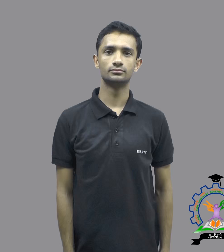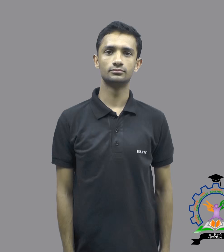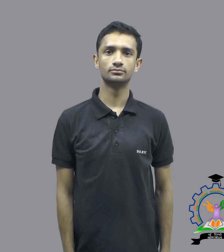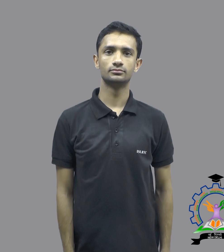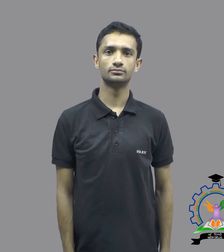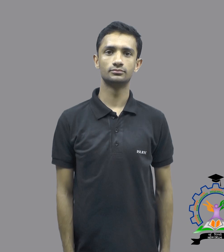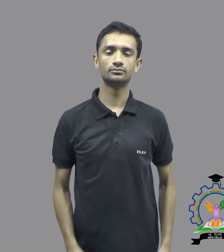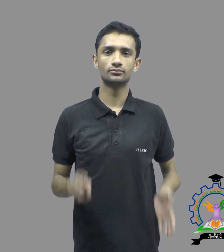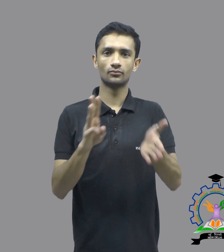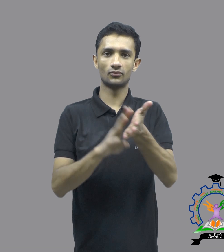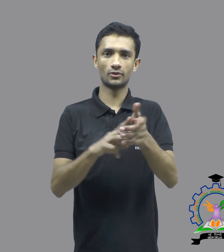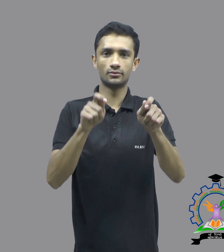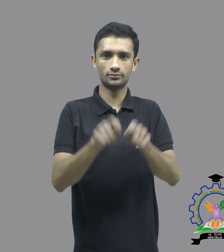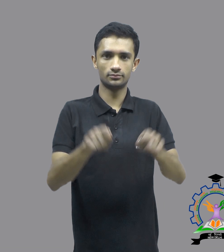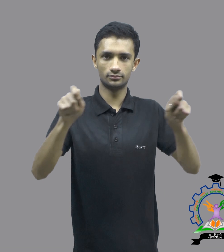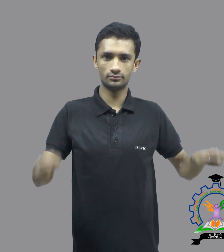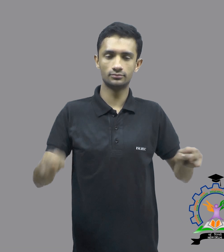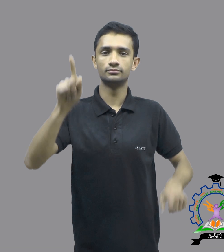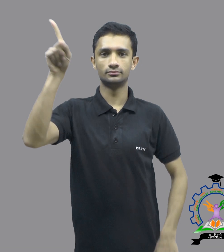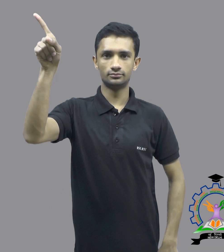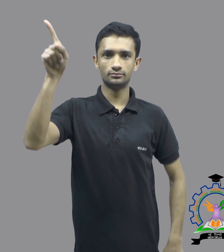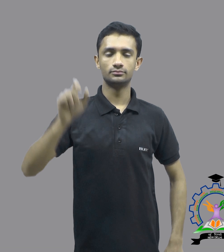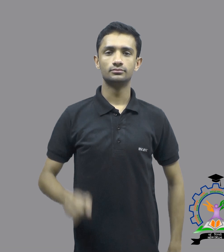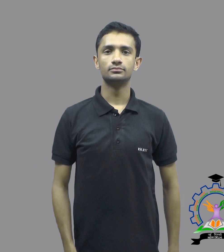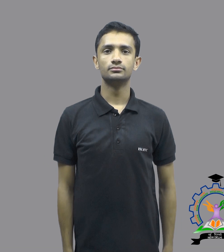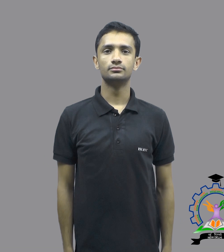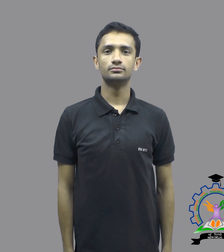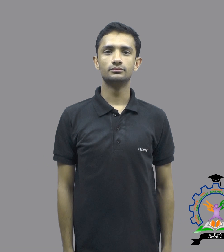Mizoram